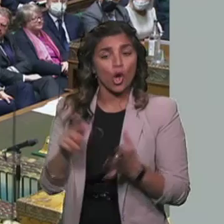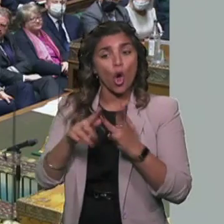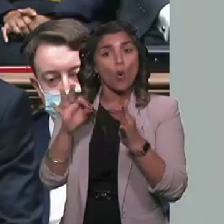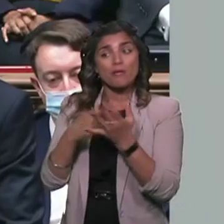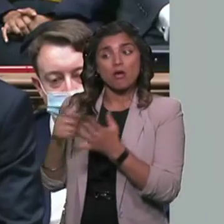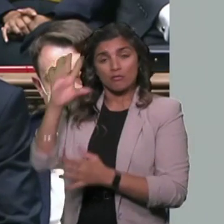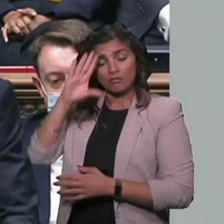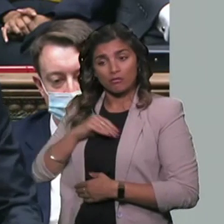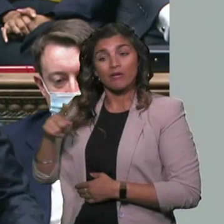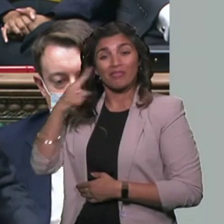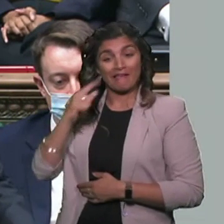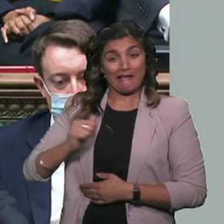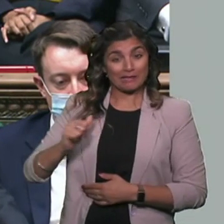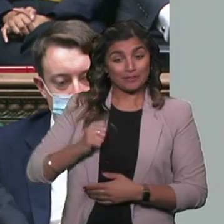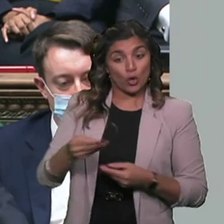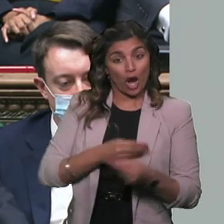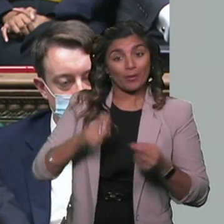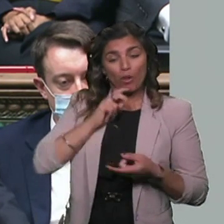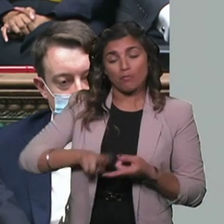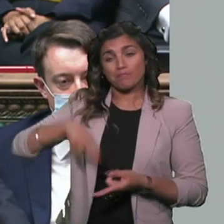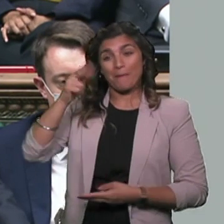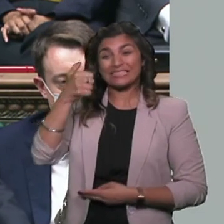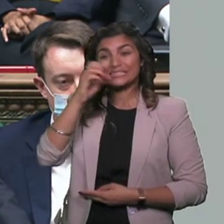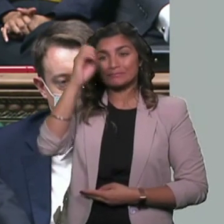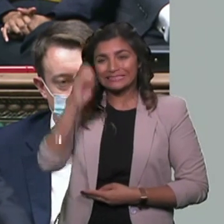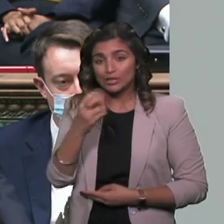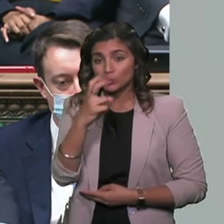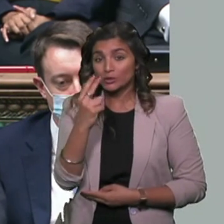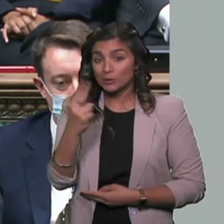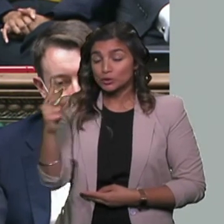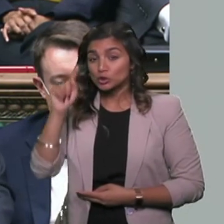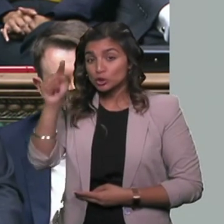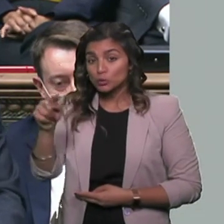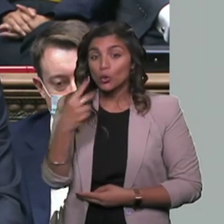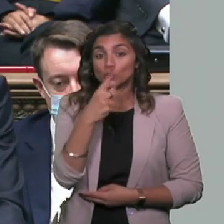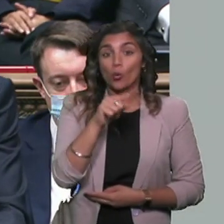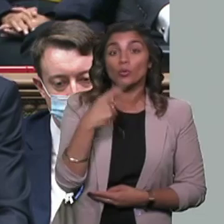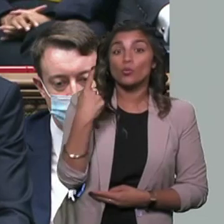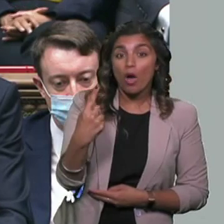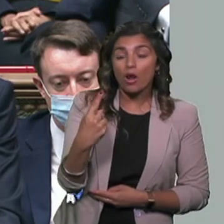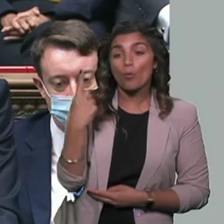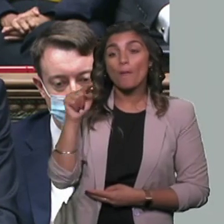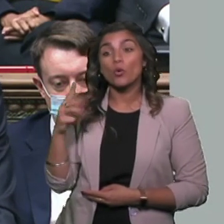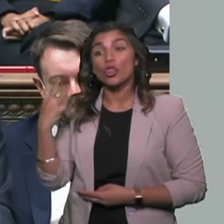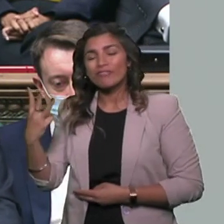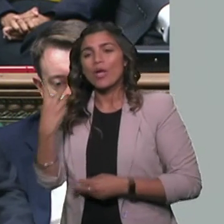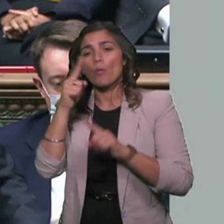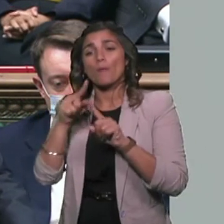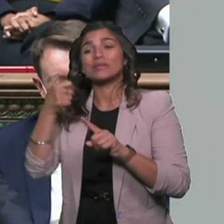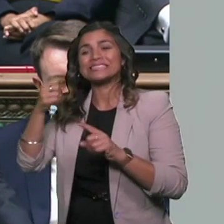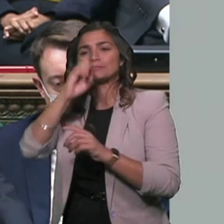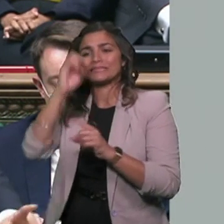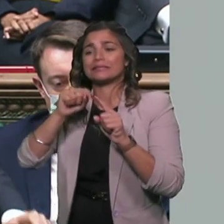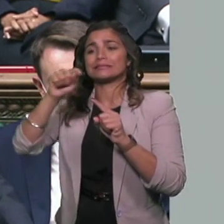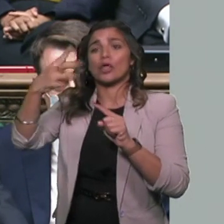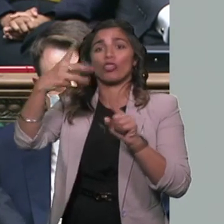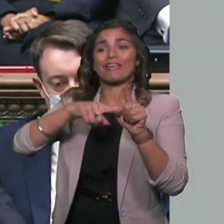The OBR then expects the economy to grow by 6% in 2022, and 2.1 %, 1.3% and 1.6% over the next three years.